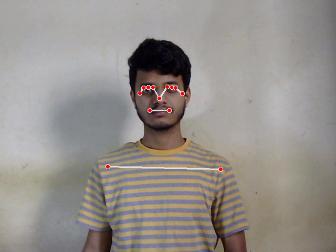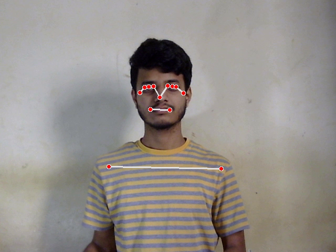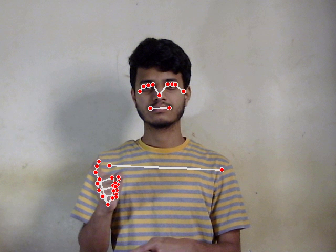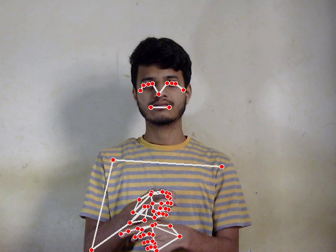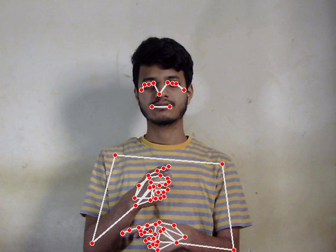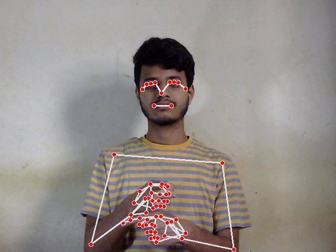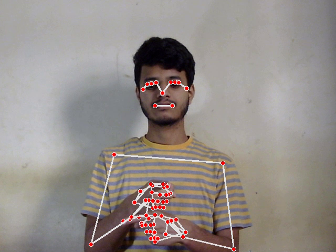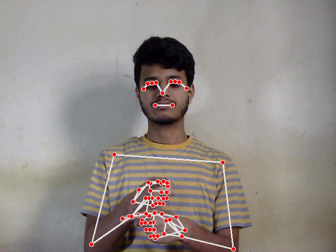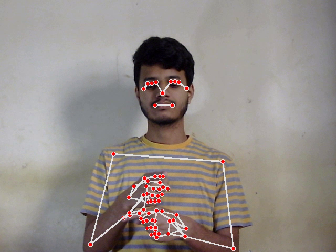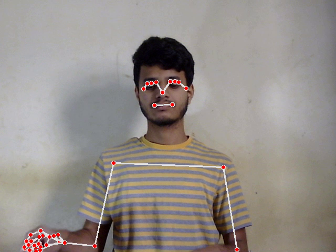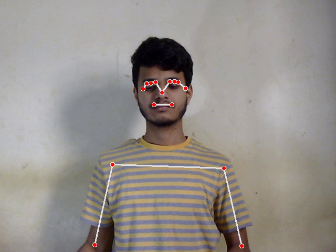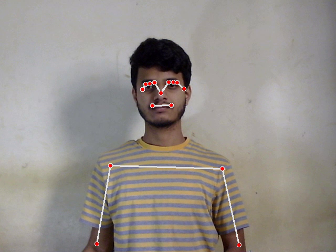right